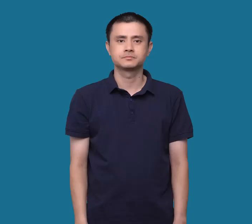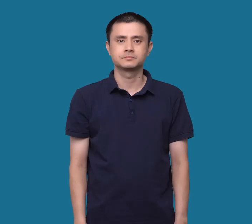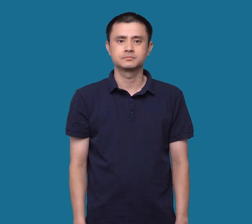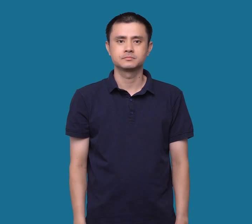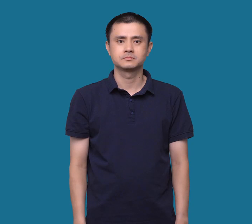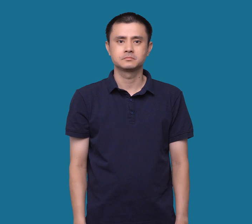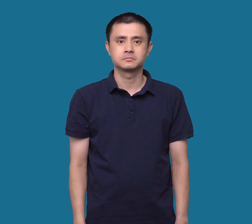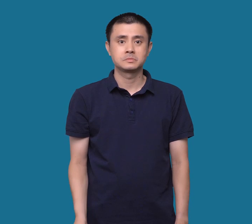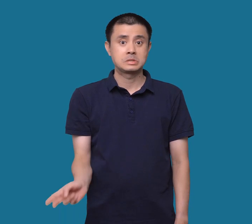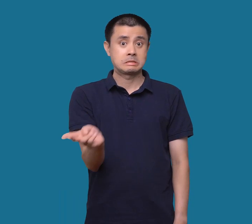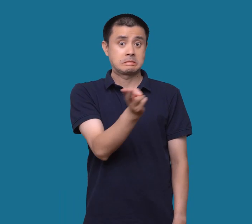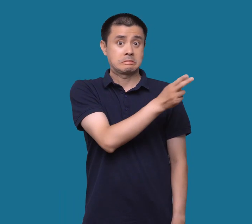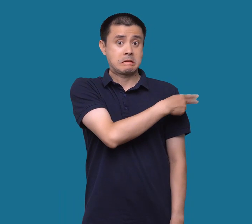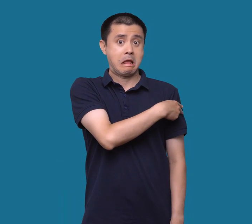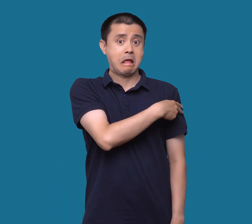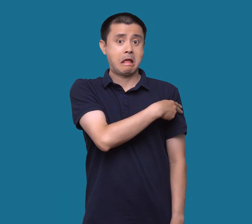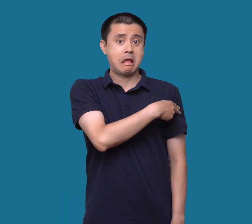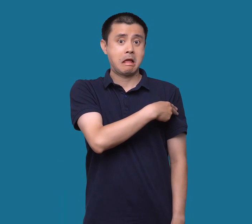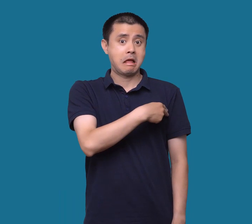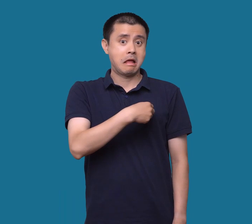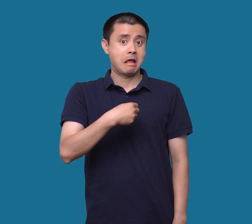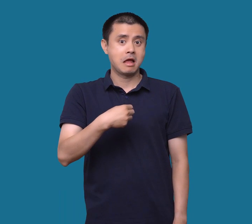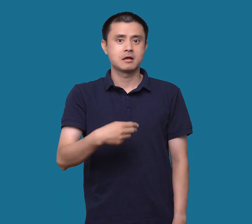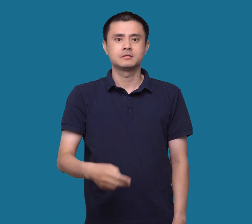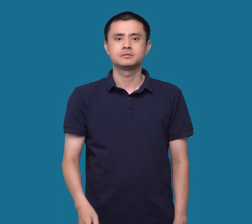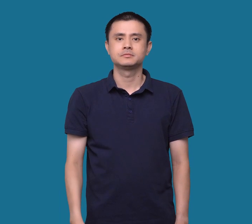trắng muốt